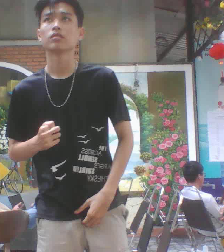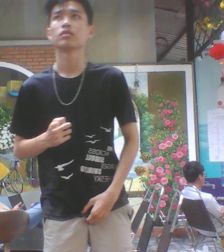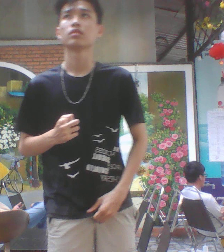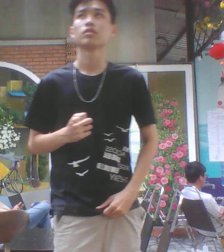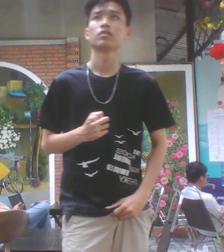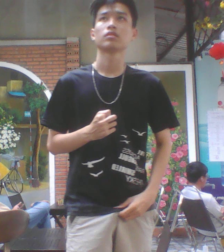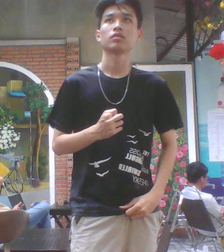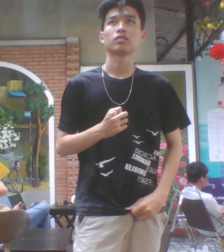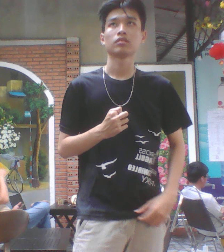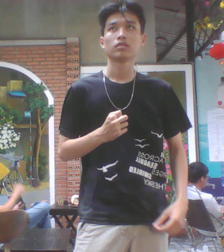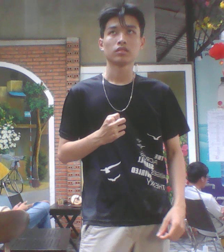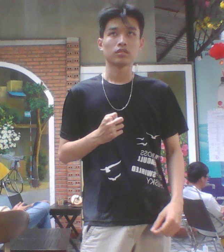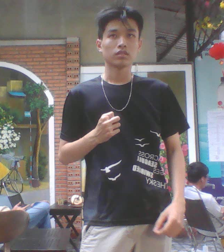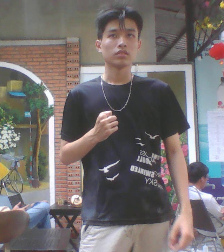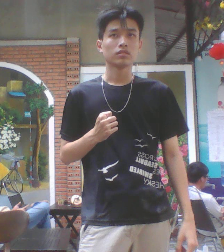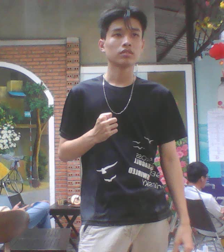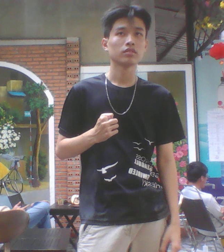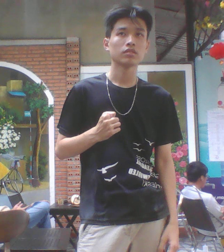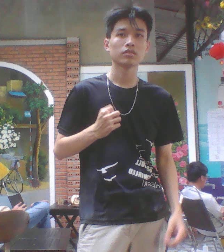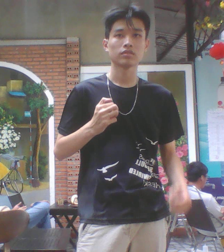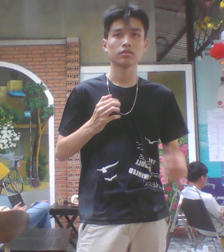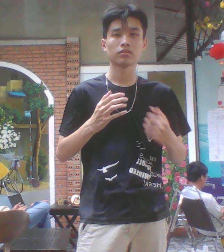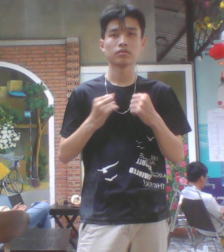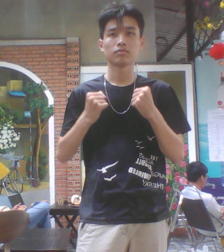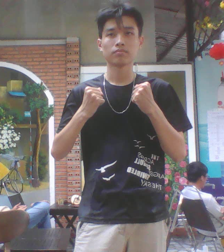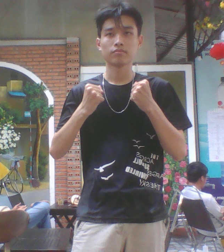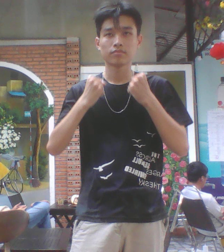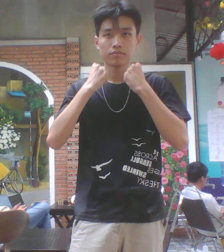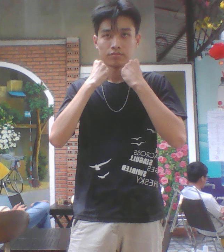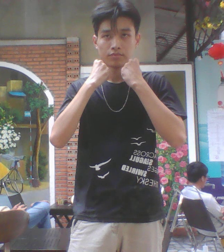cam on